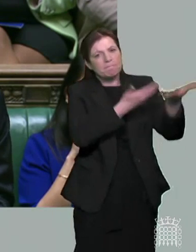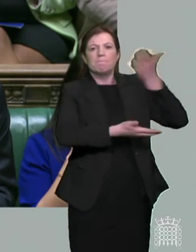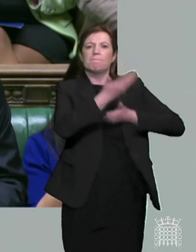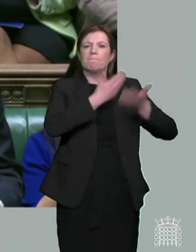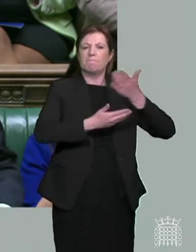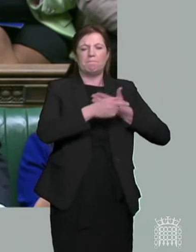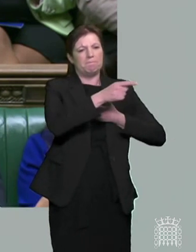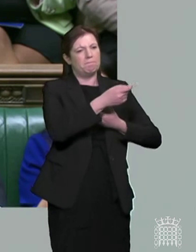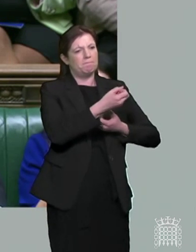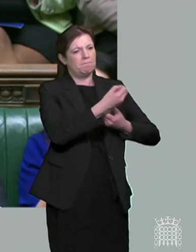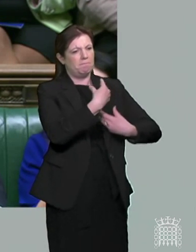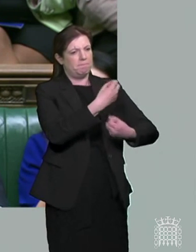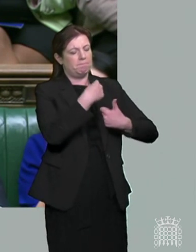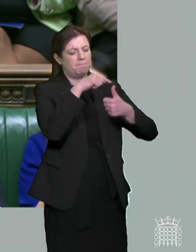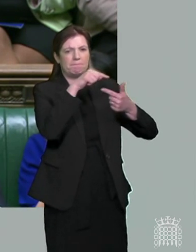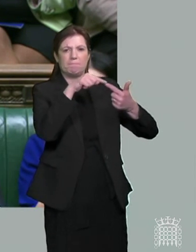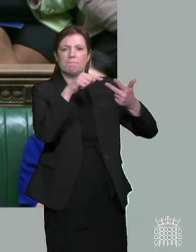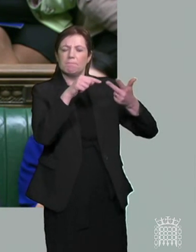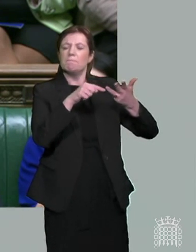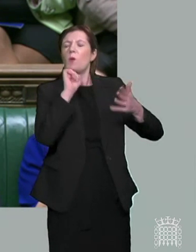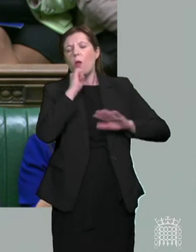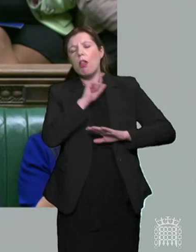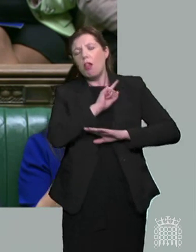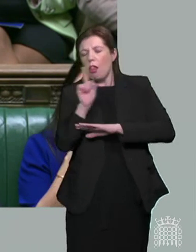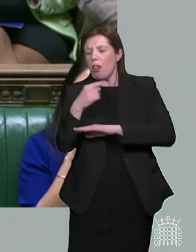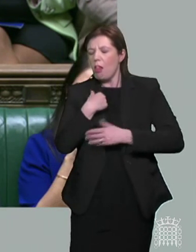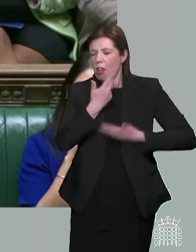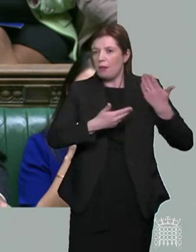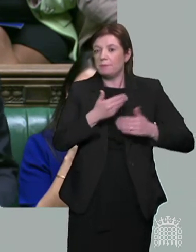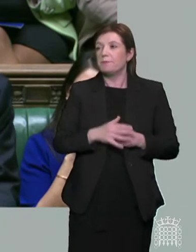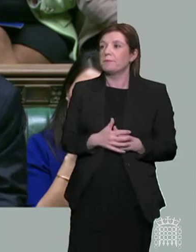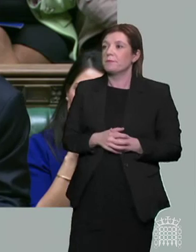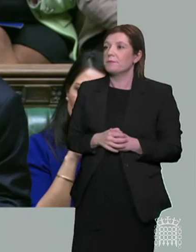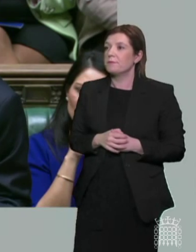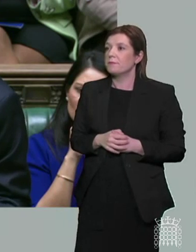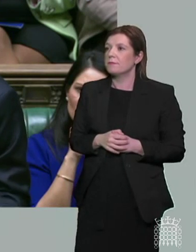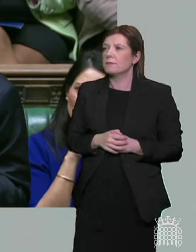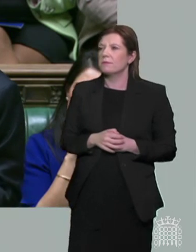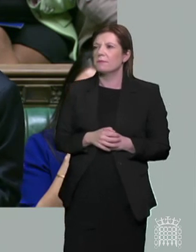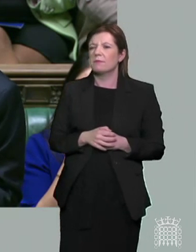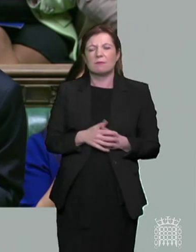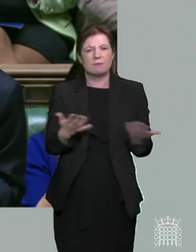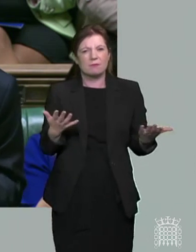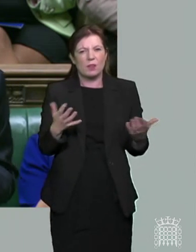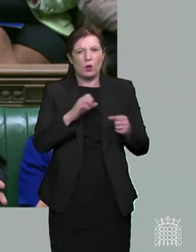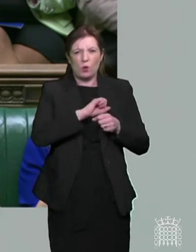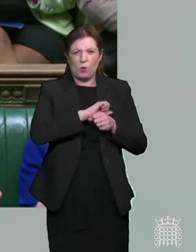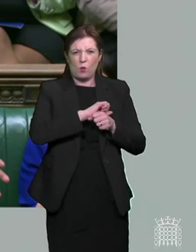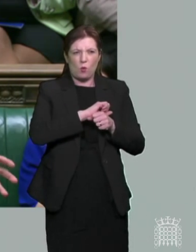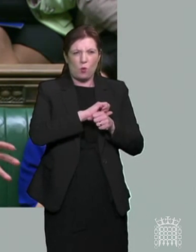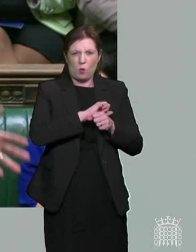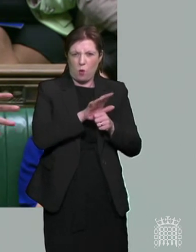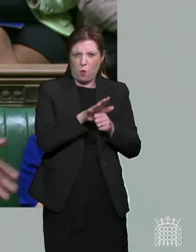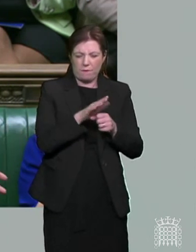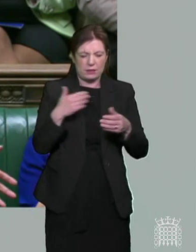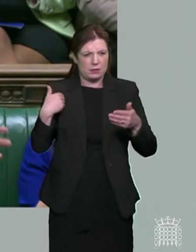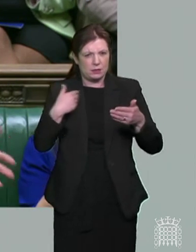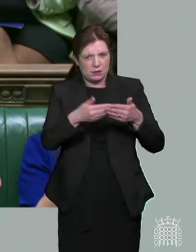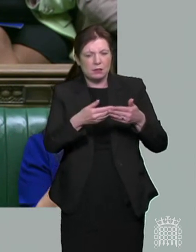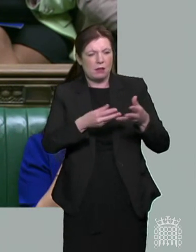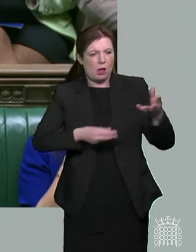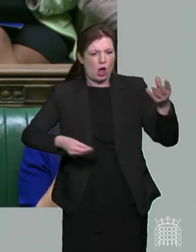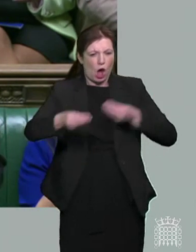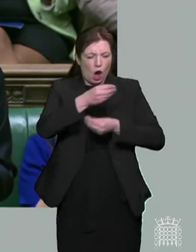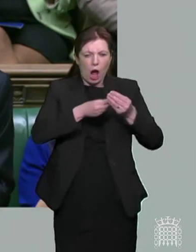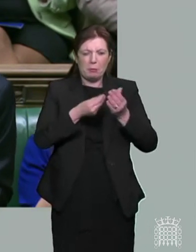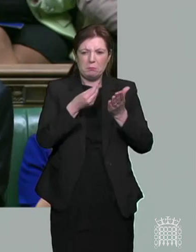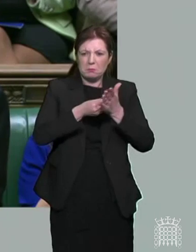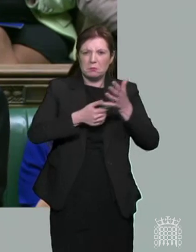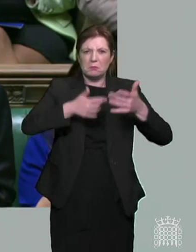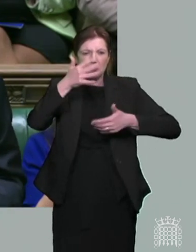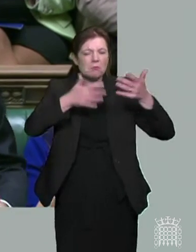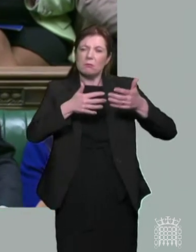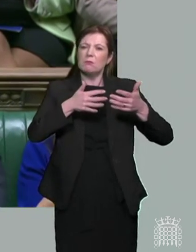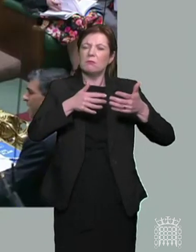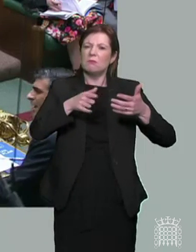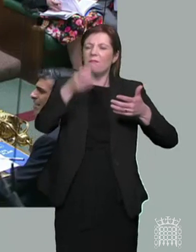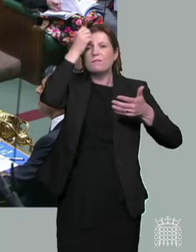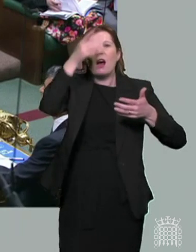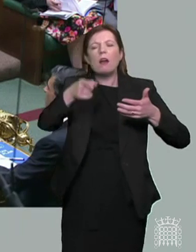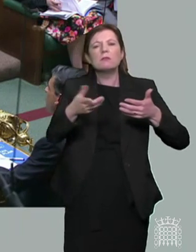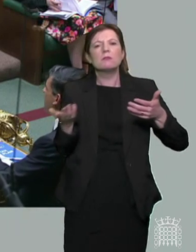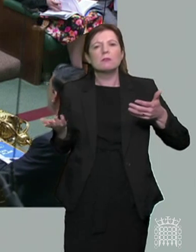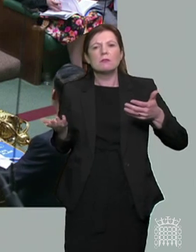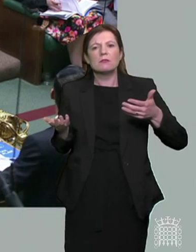She raised several points that I will come to in due course, but listening to her speech it sounded as though covid, and the huge damage it did to our economy and public finances, had never actually happened.